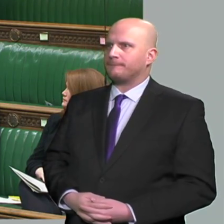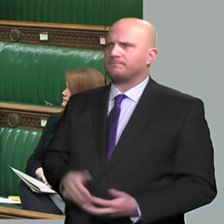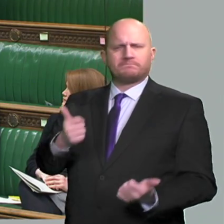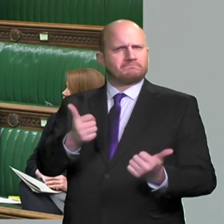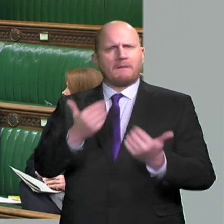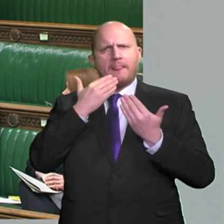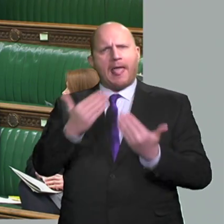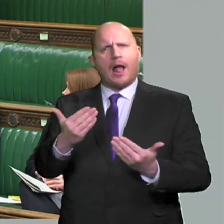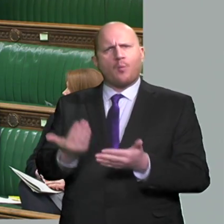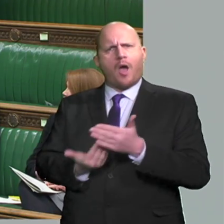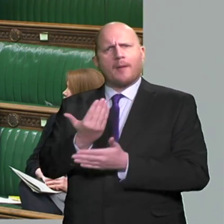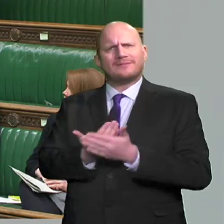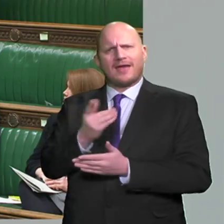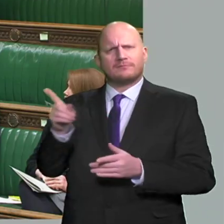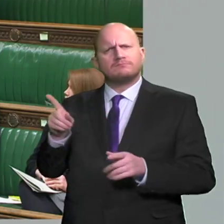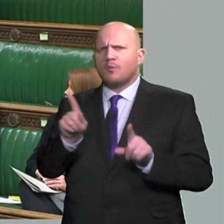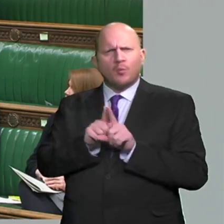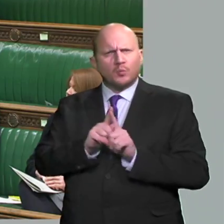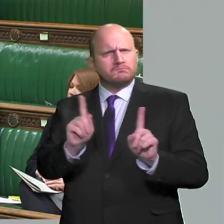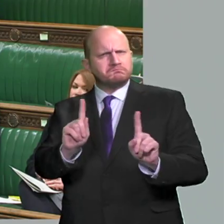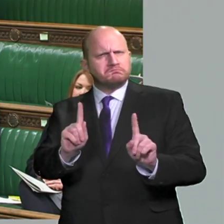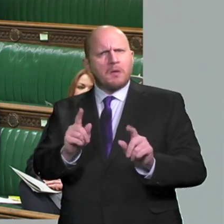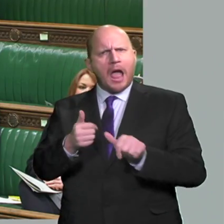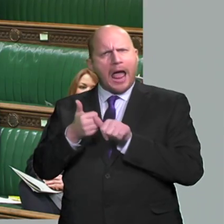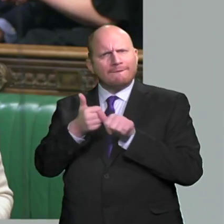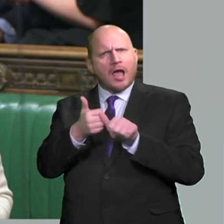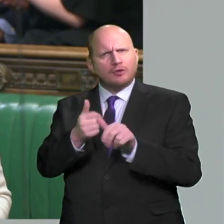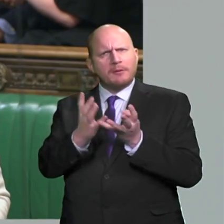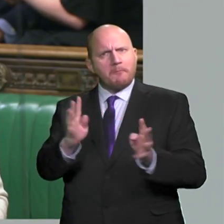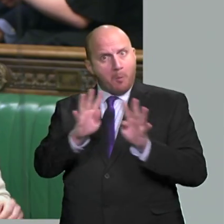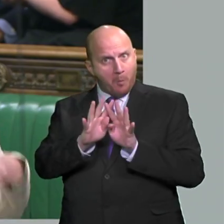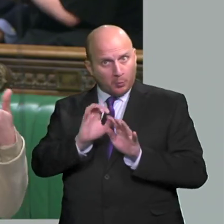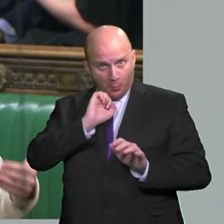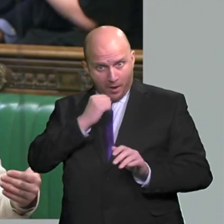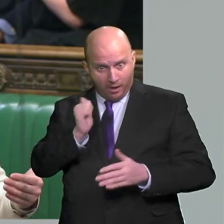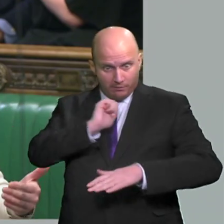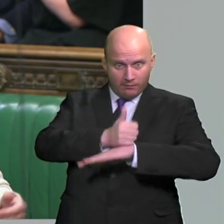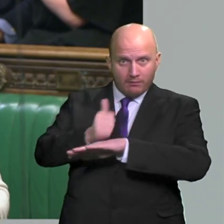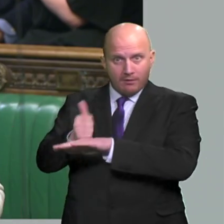Will the advisory board be on track ahead of that first statutory reporting date?